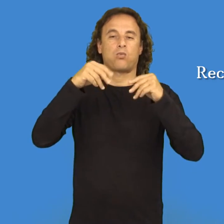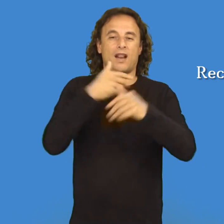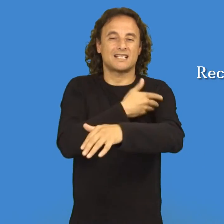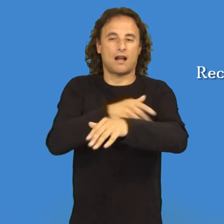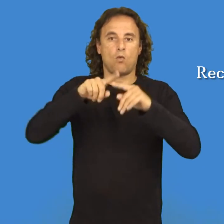sangre